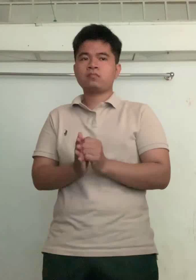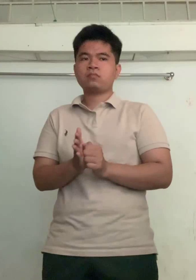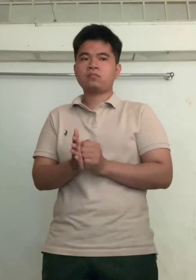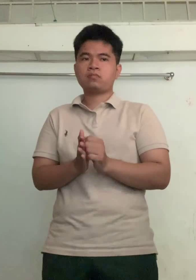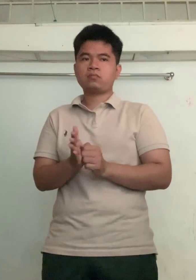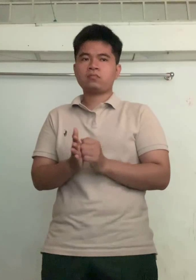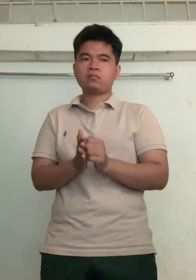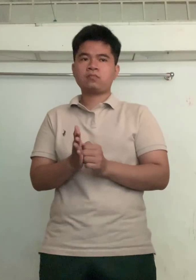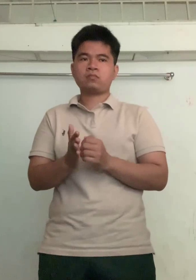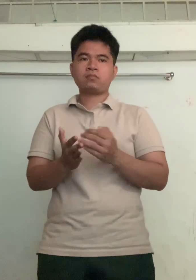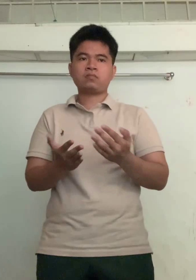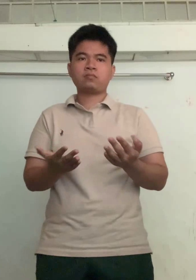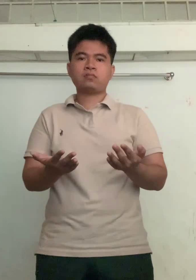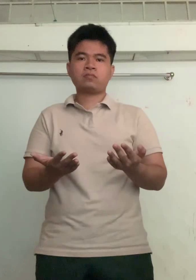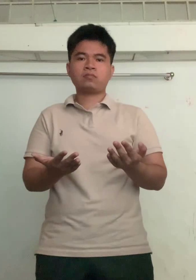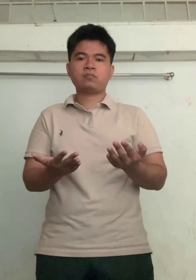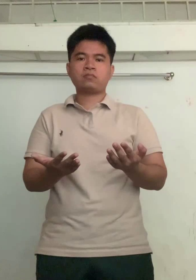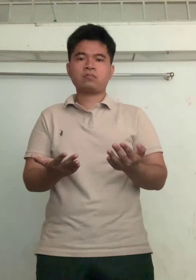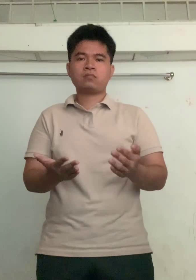thang nay